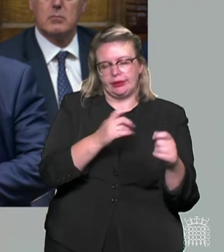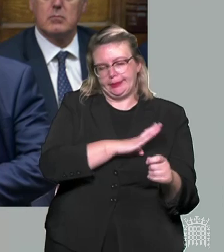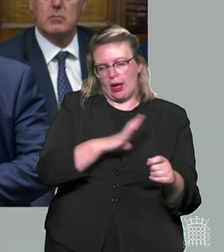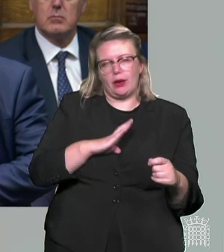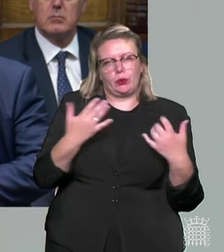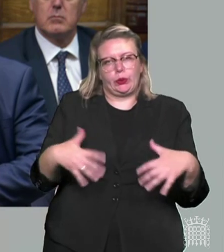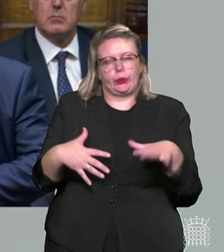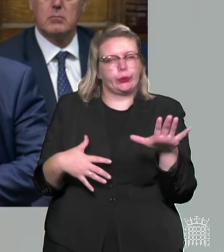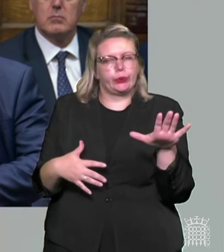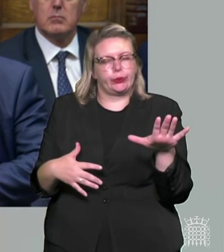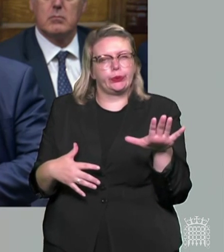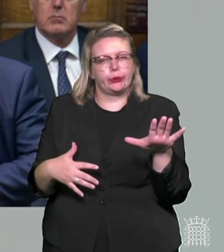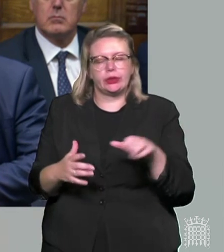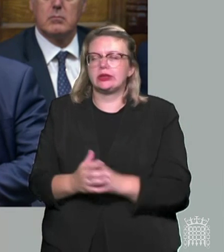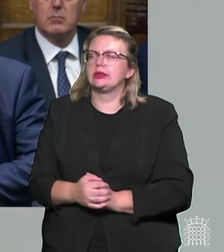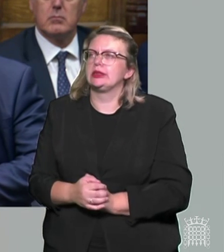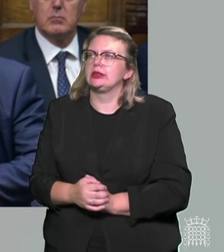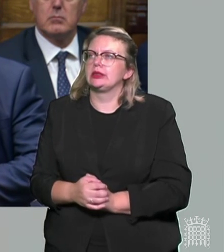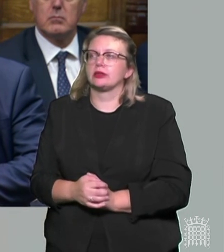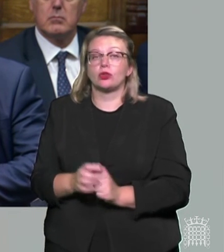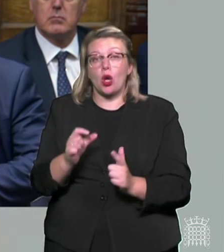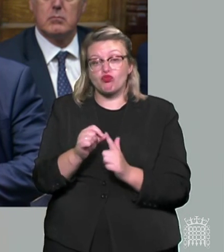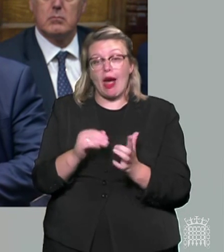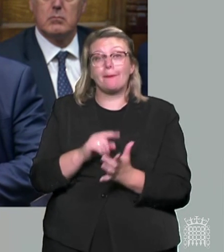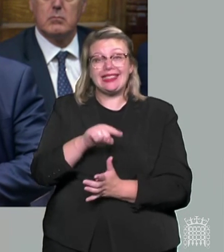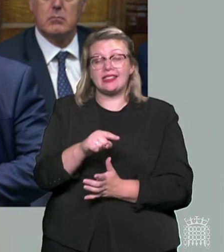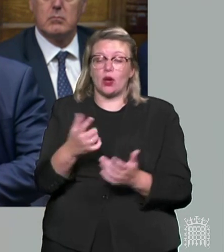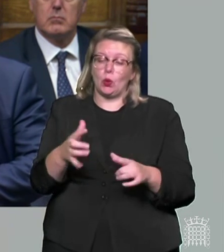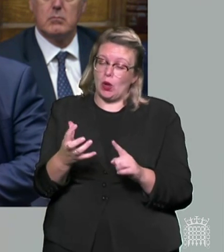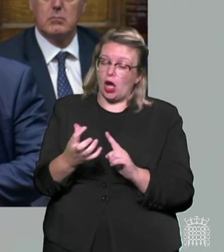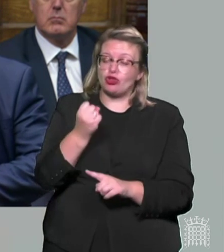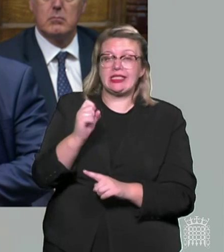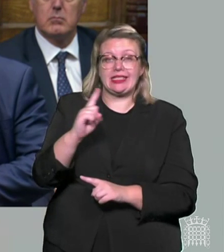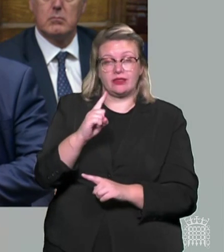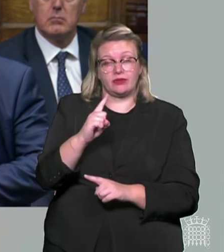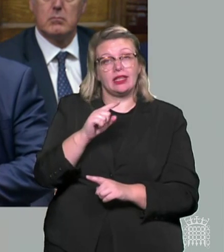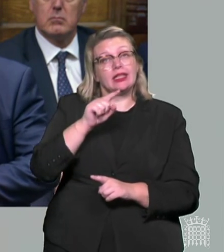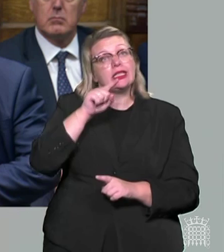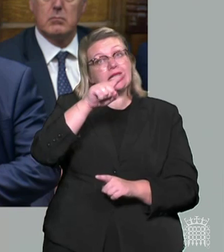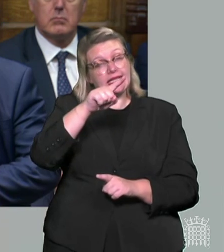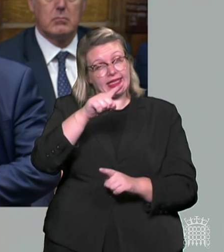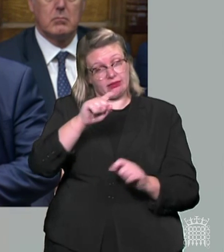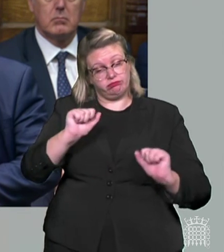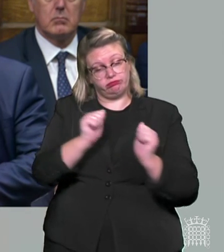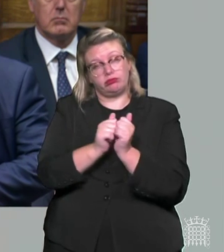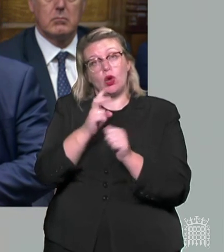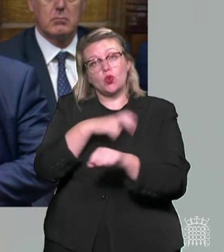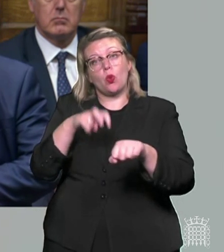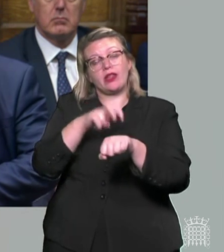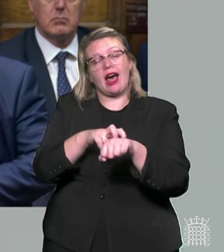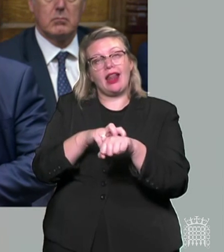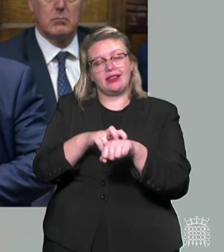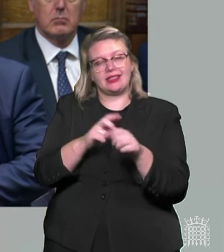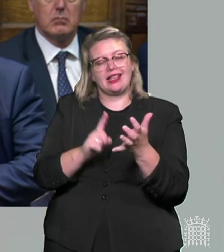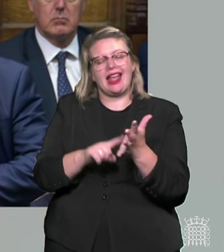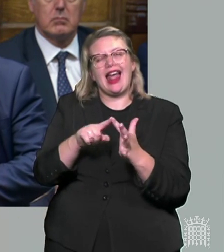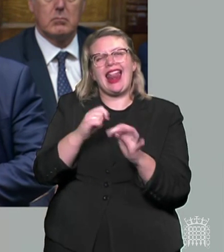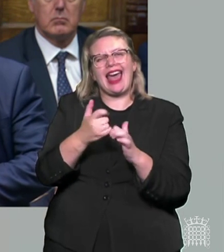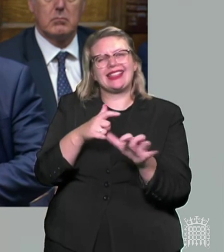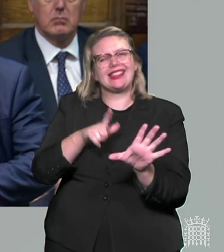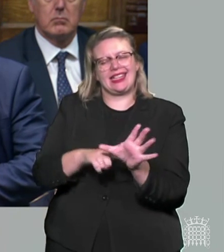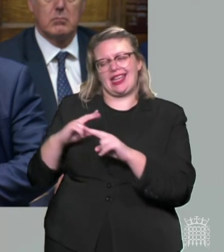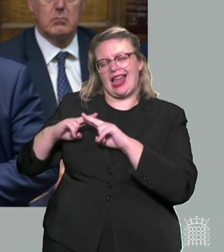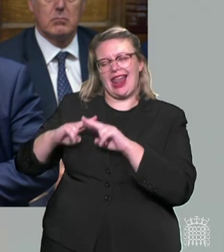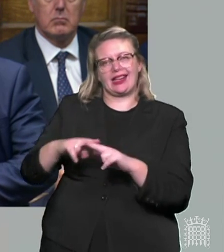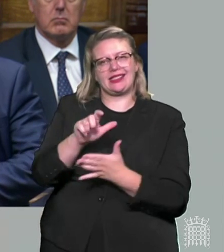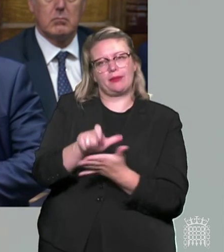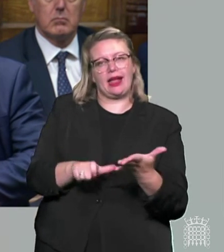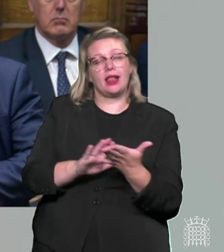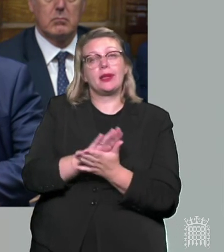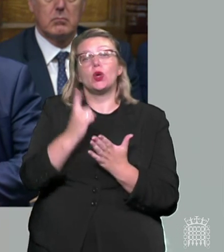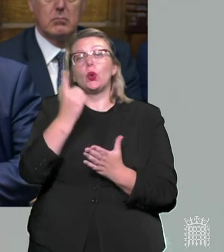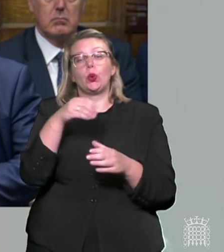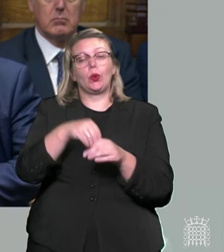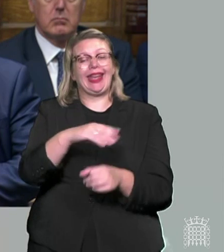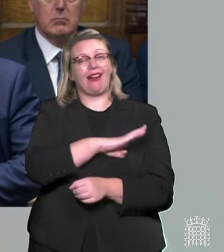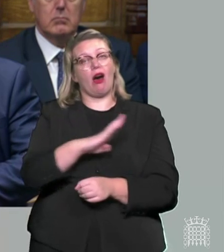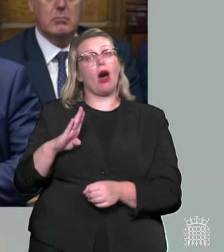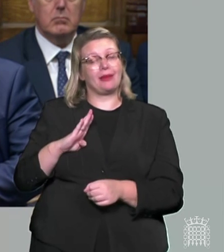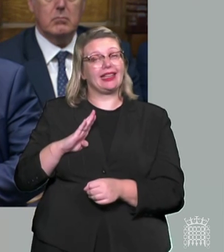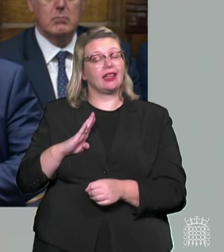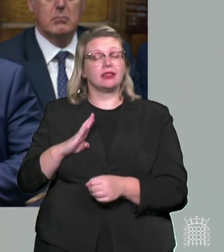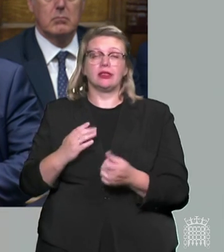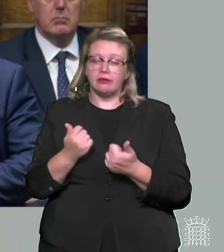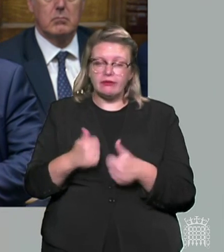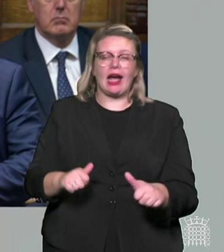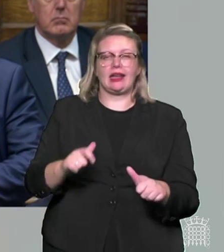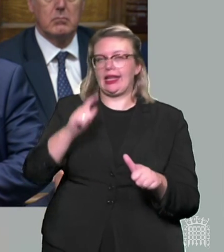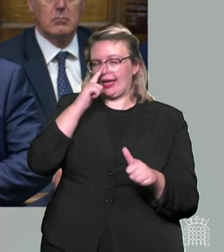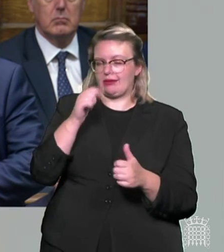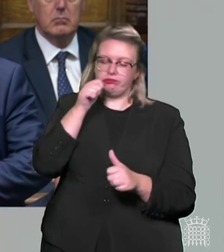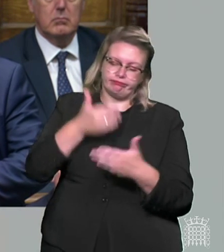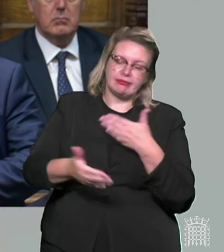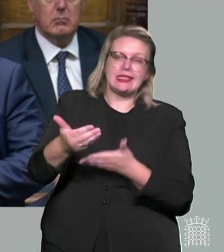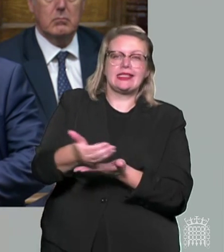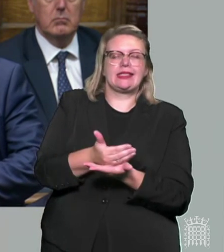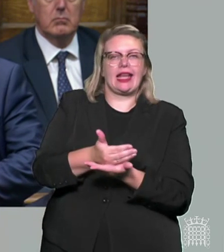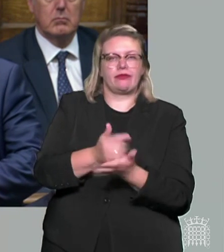One of the Prime Minister’s undoubted achievements is that he brought in the Northern Ireland Bill, so that those people who served their country can finally sleep safely in their beds.